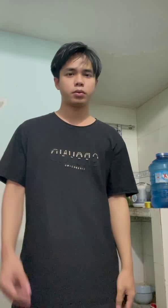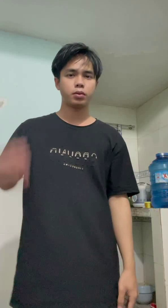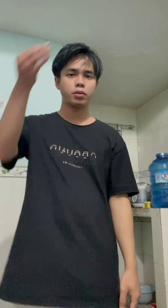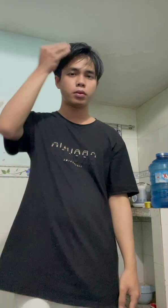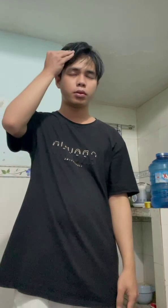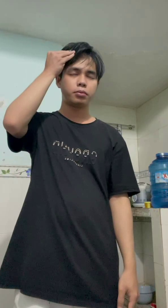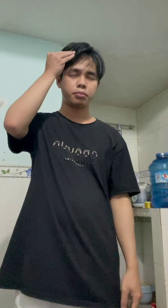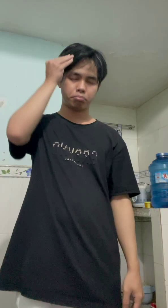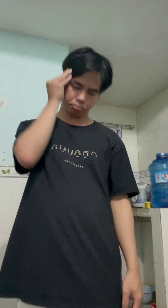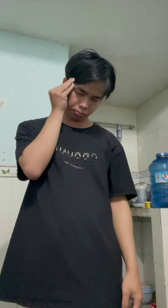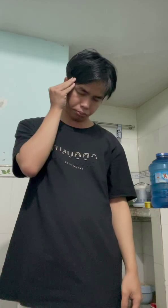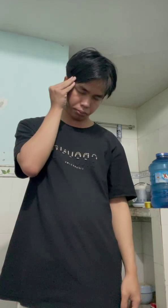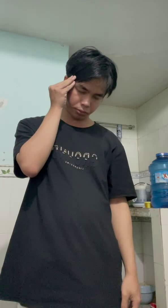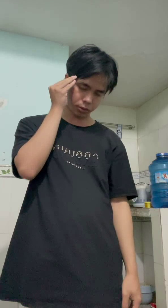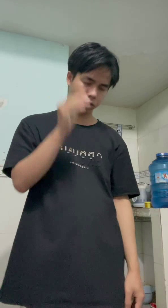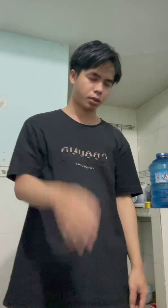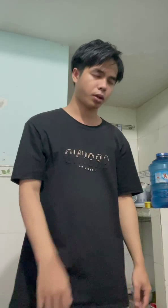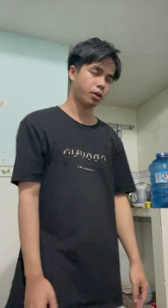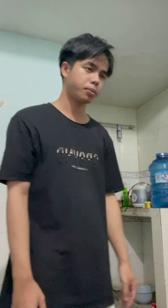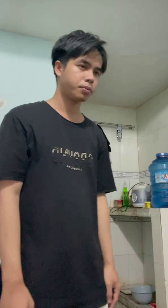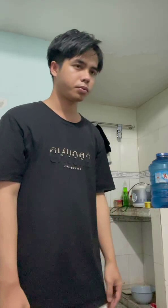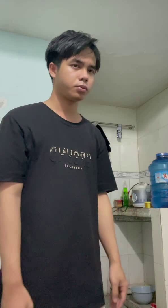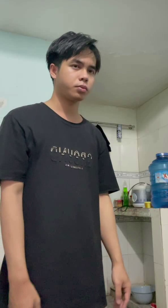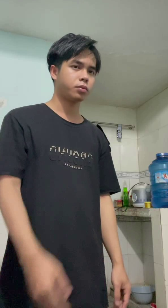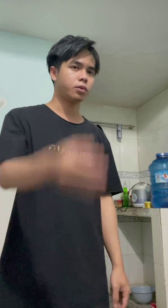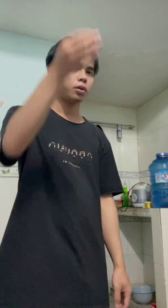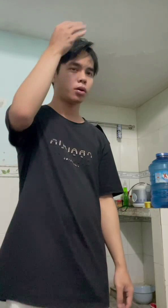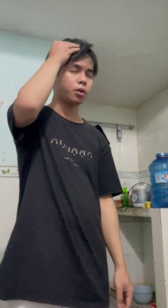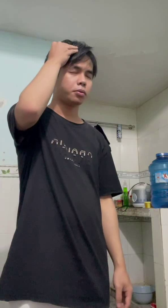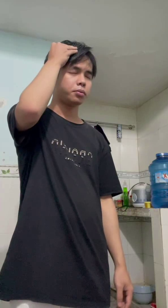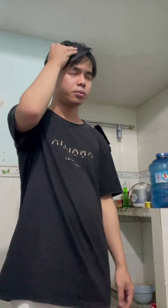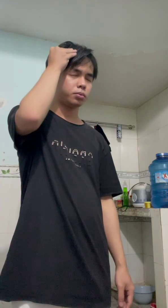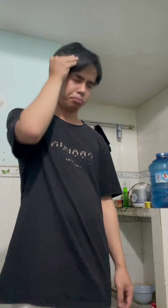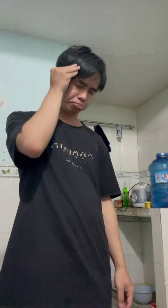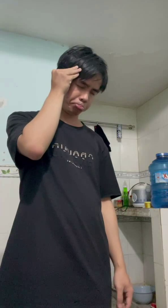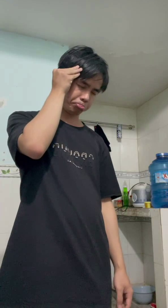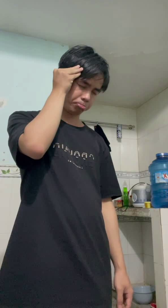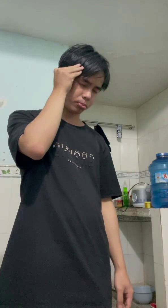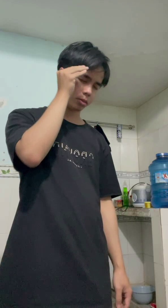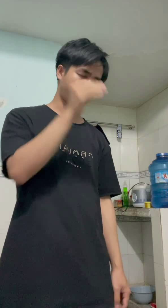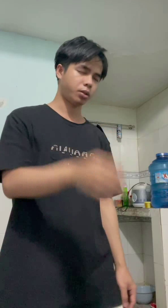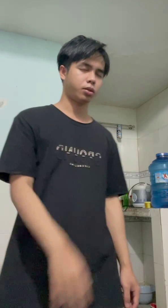benh